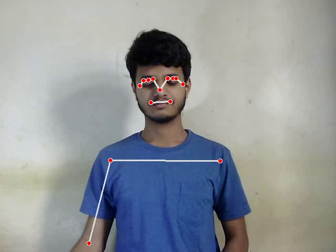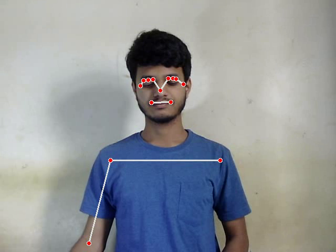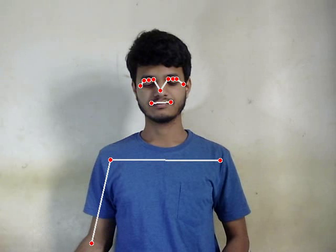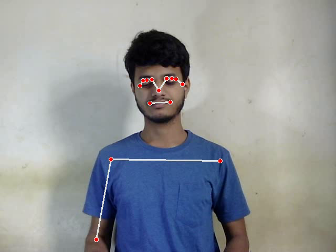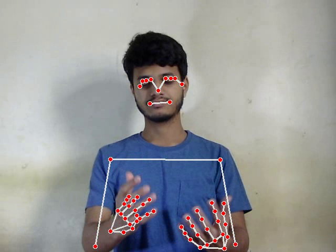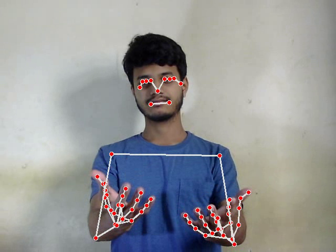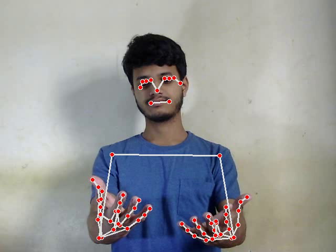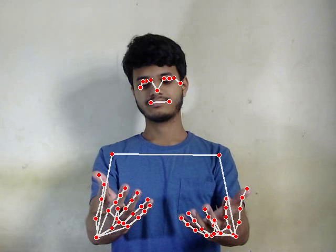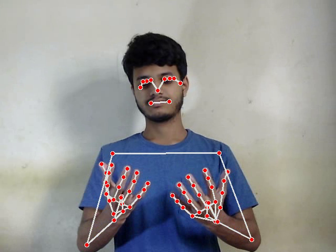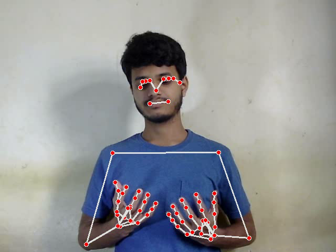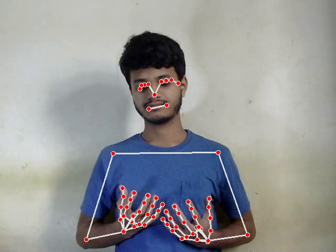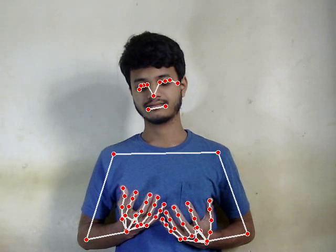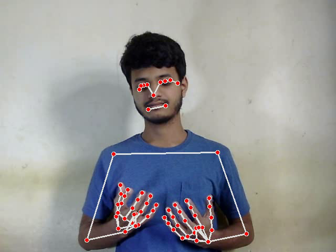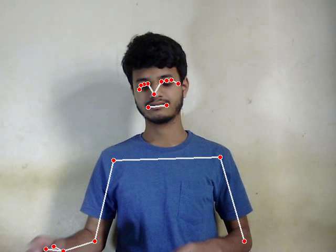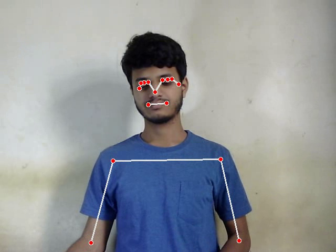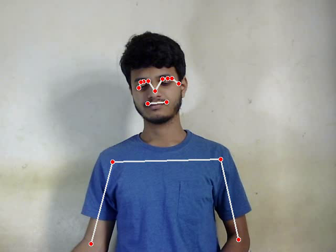want